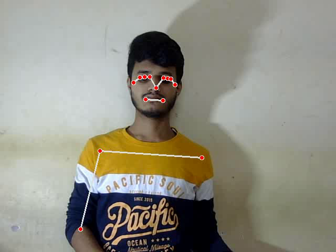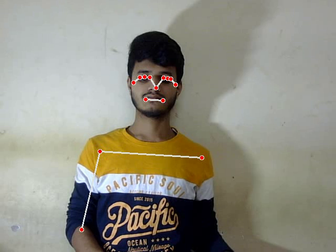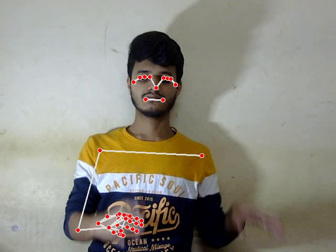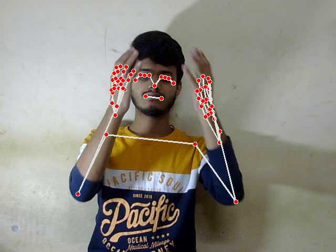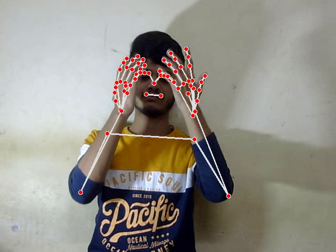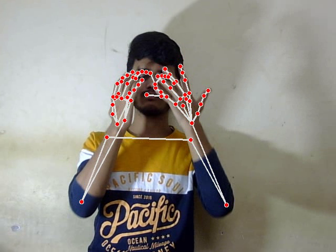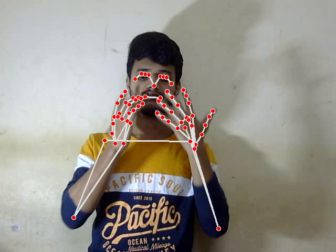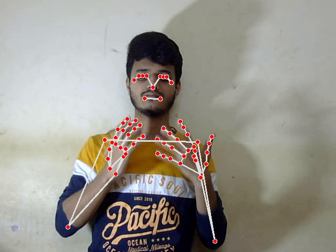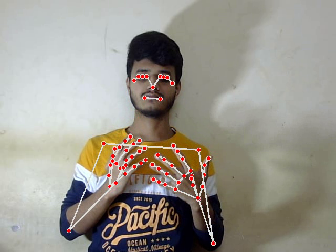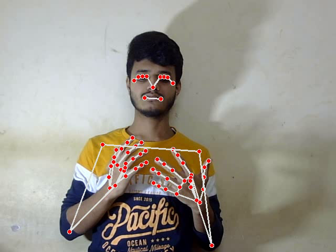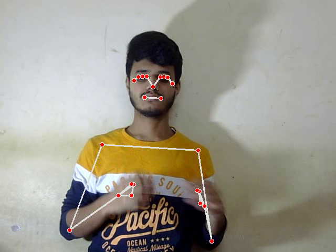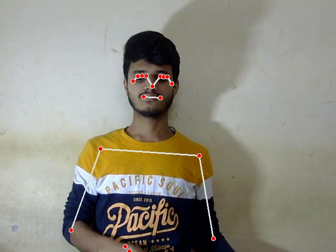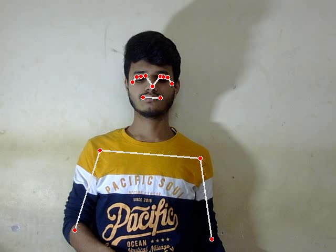sad